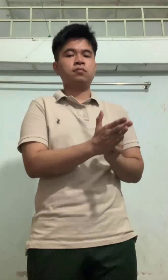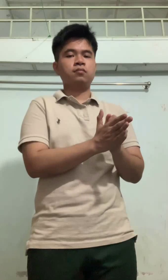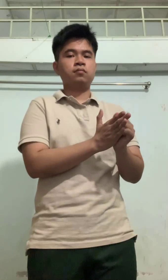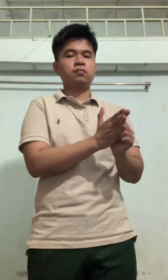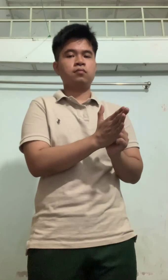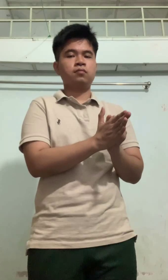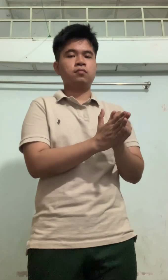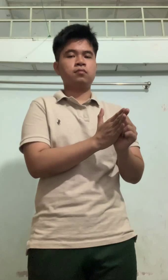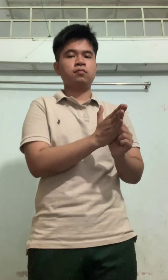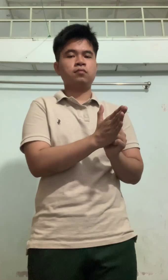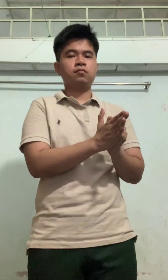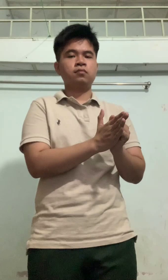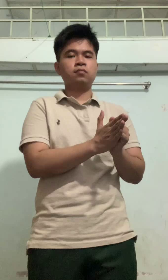thang